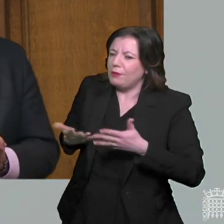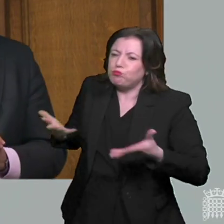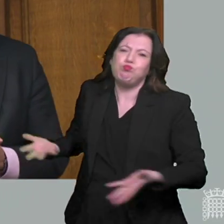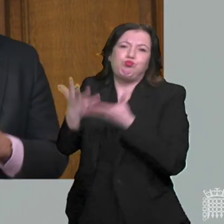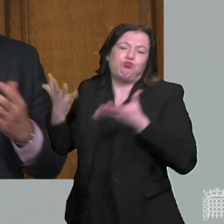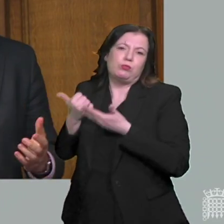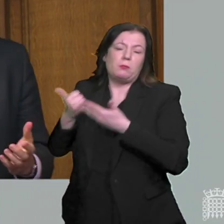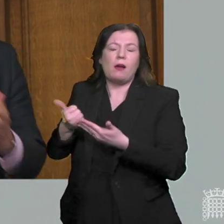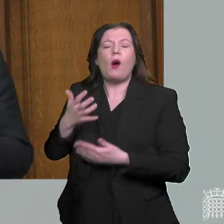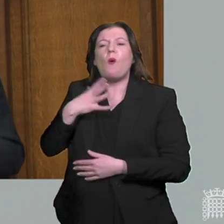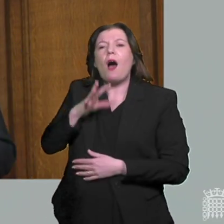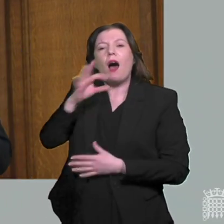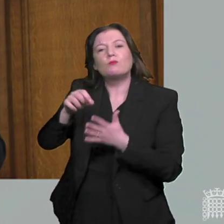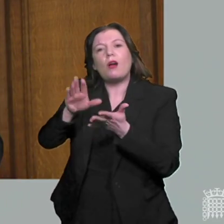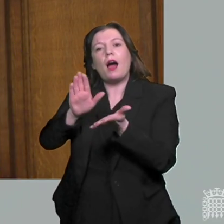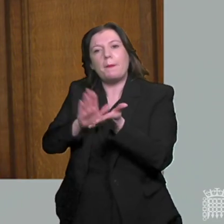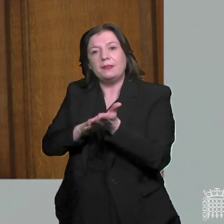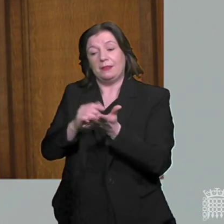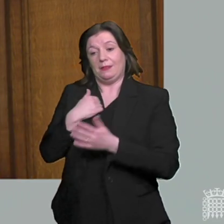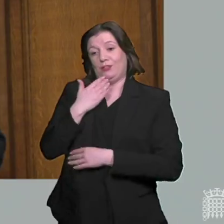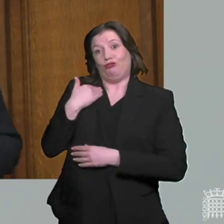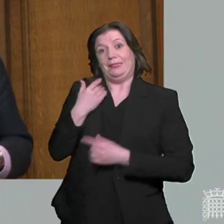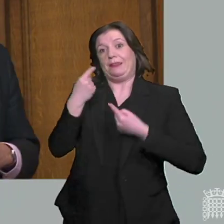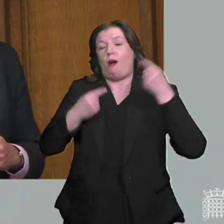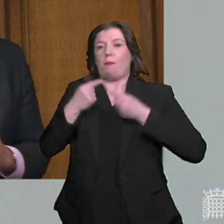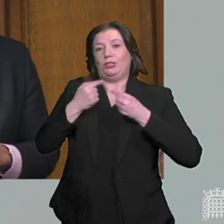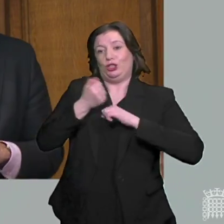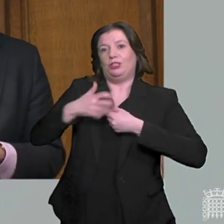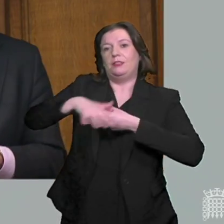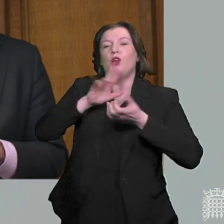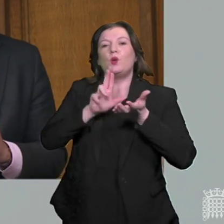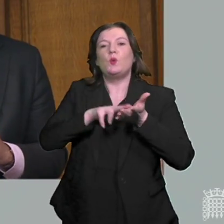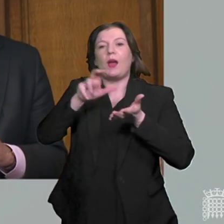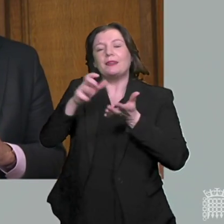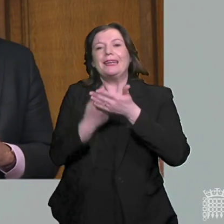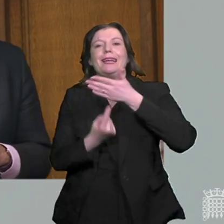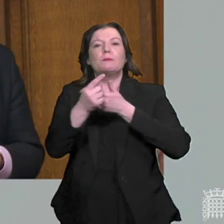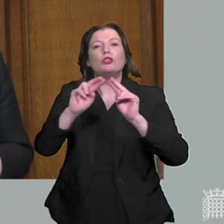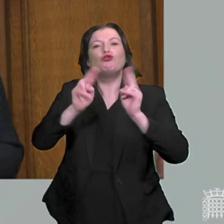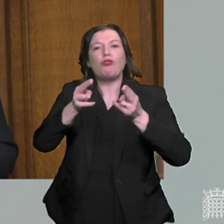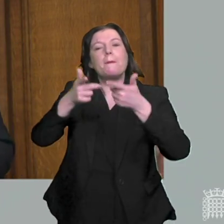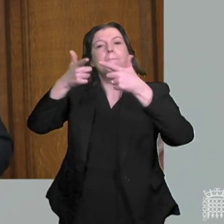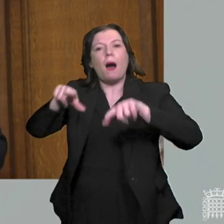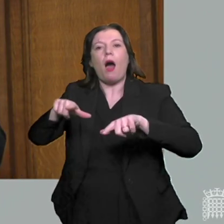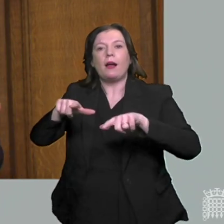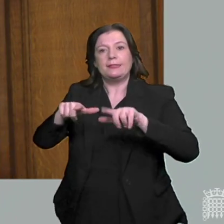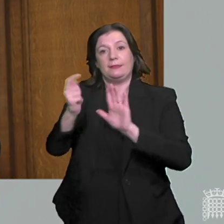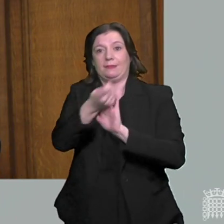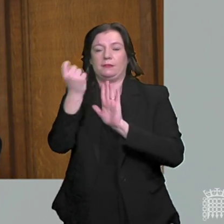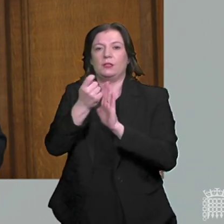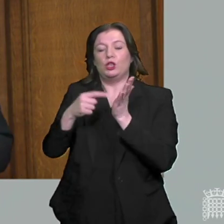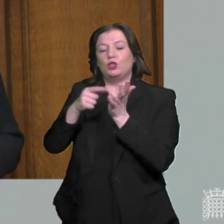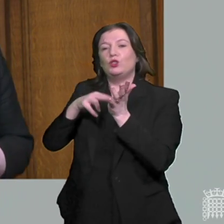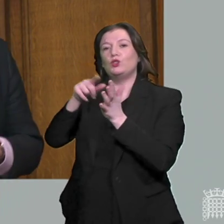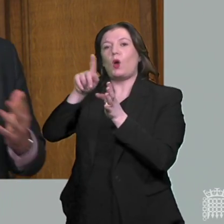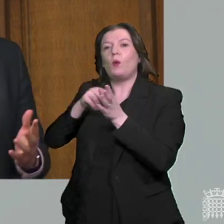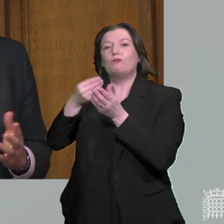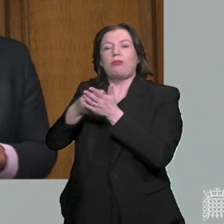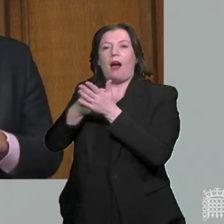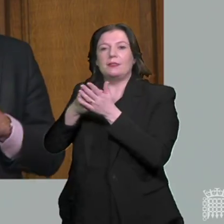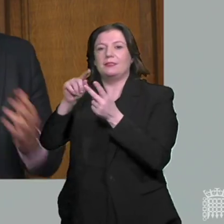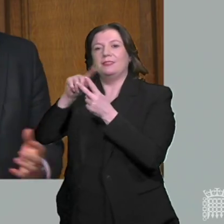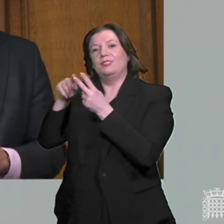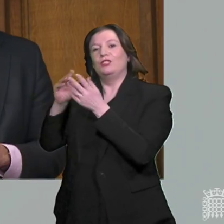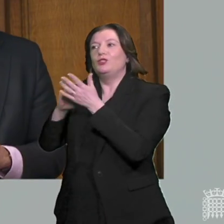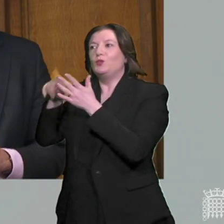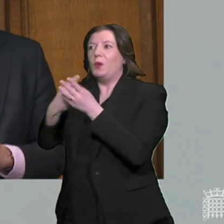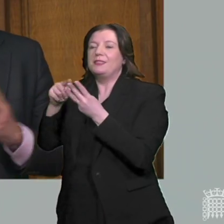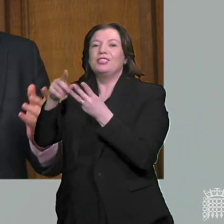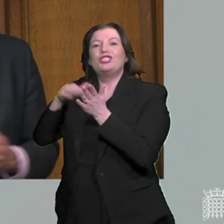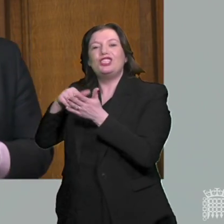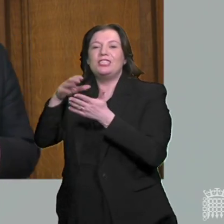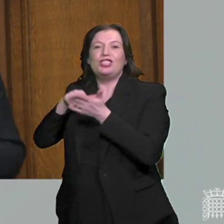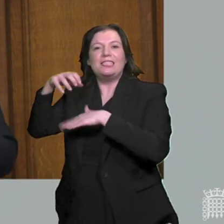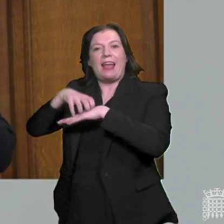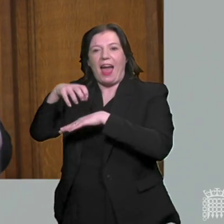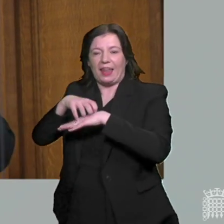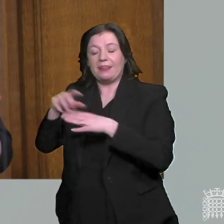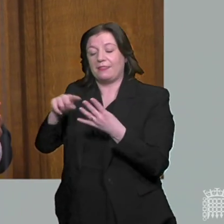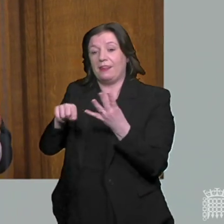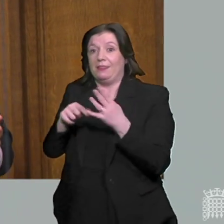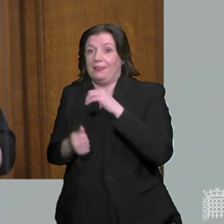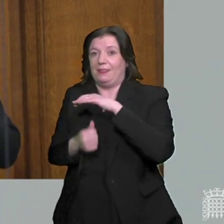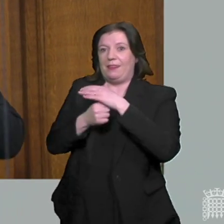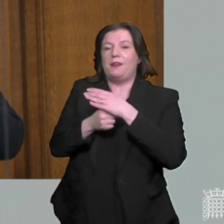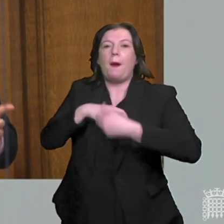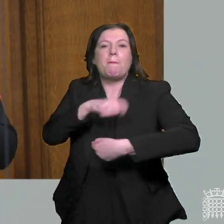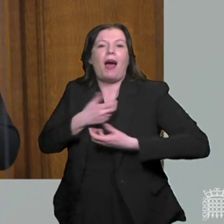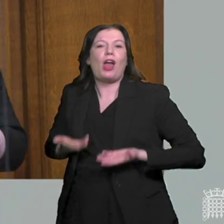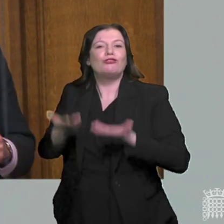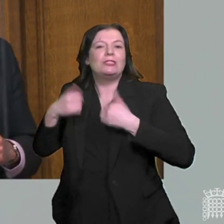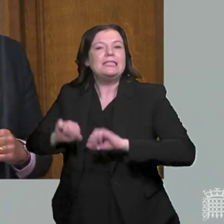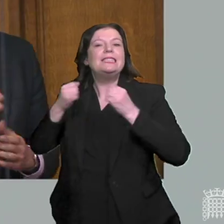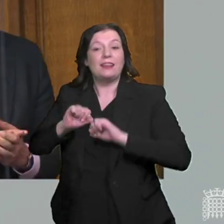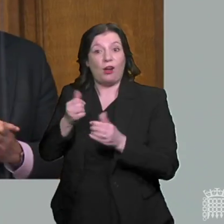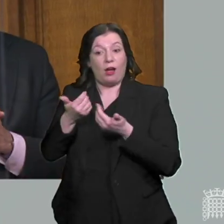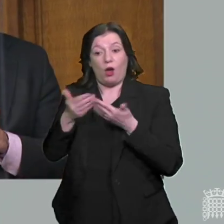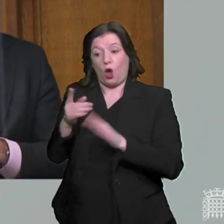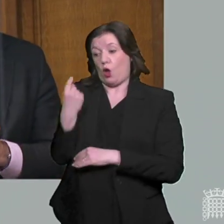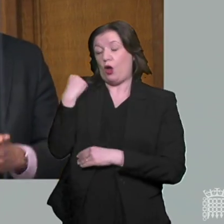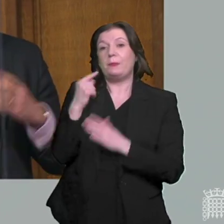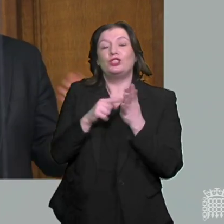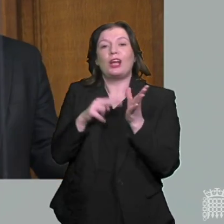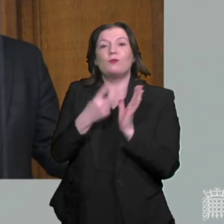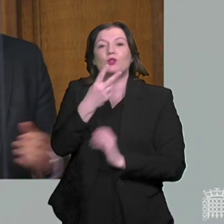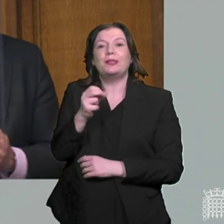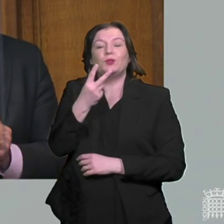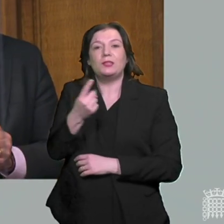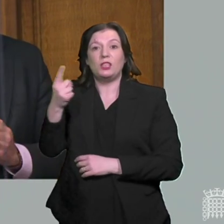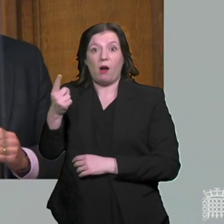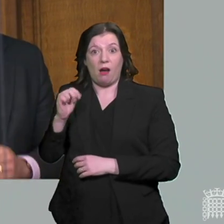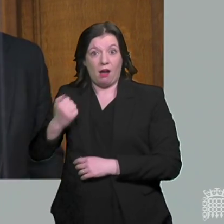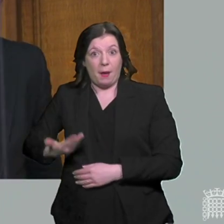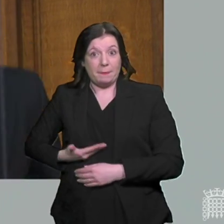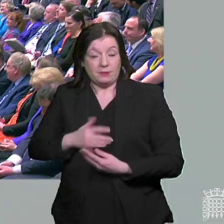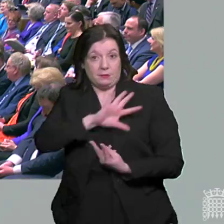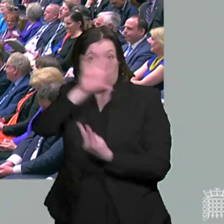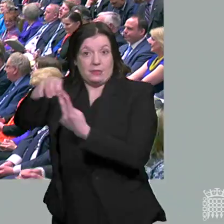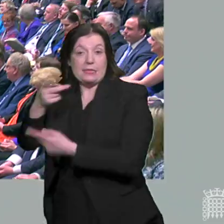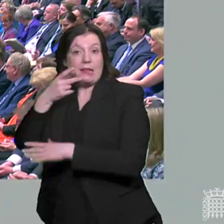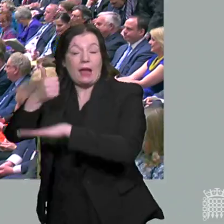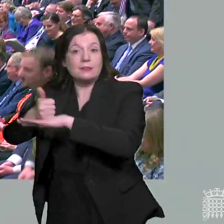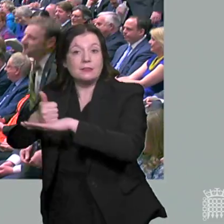With that in mind, will the Prime Minister join me in congratulating the winners of my recent competition to find Newcastle’s best loved independent shops and market stalls: namely, Tony Price Quality Butchers, Mejoolies, Cheeky Cheesecakes and the overall winner, Anasma Greek Bakery, which only opened in July 2021 and is already expanding to a second site?